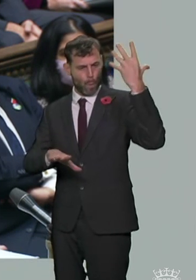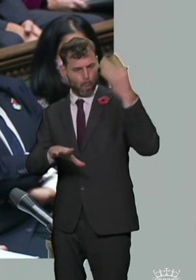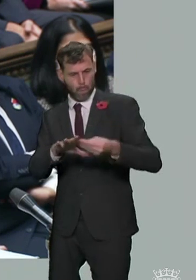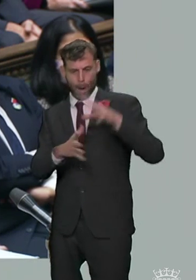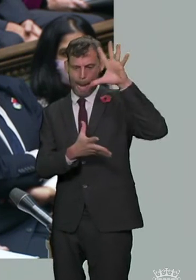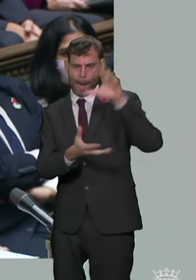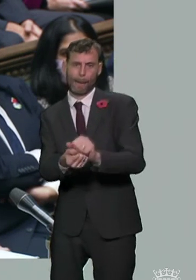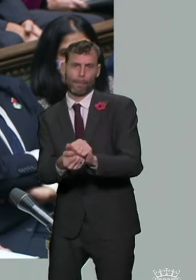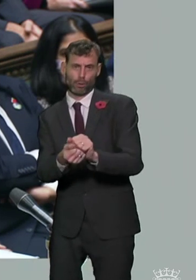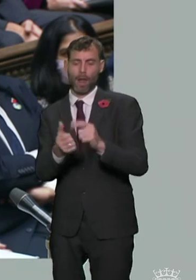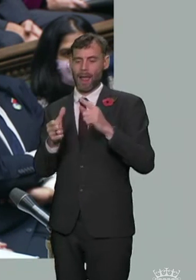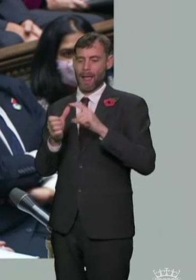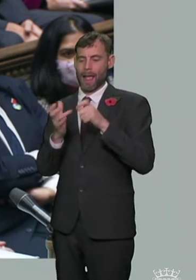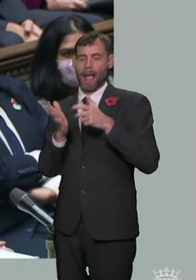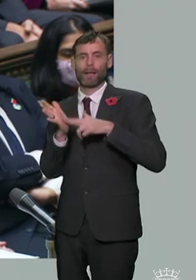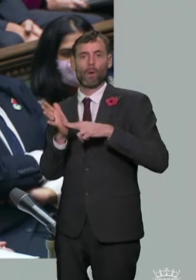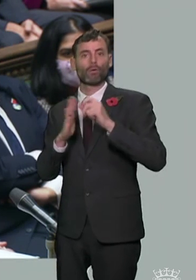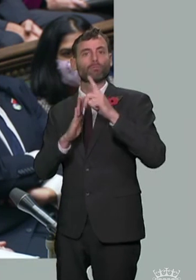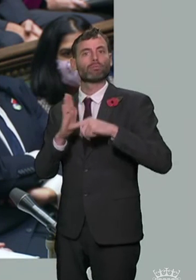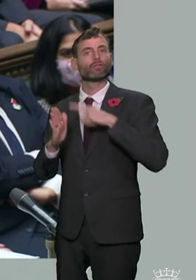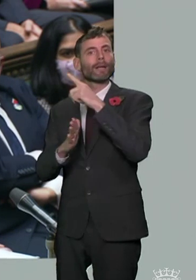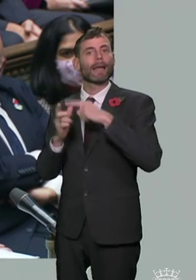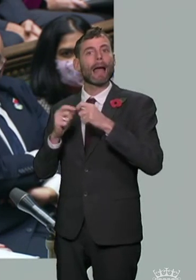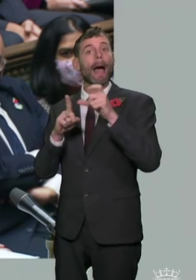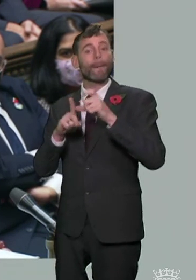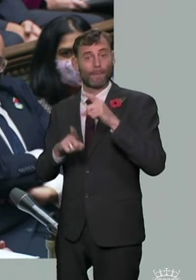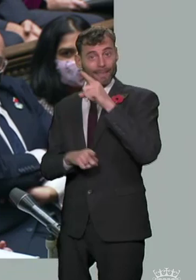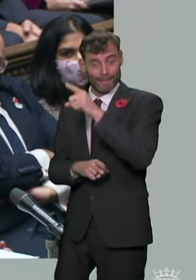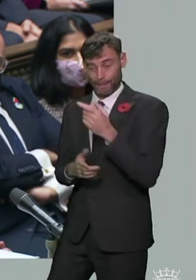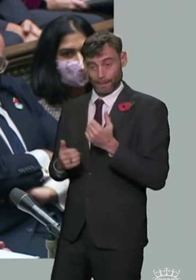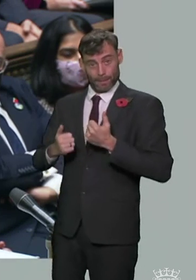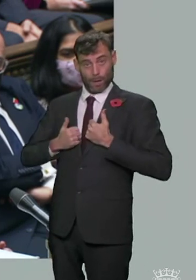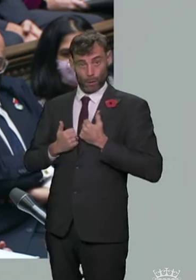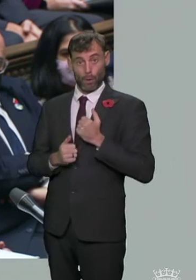As the right honourable Gentleman knows, the Acorn project in Aberdeen remains on the reserve list.